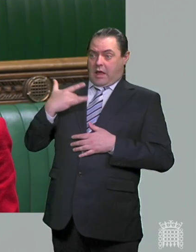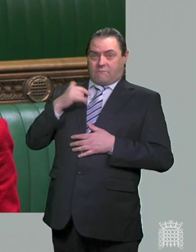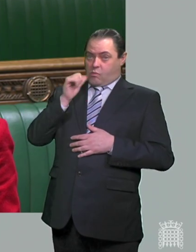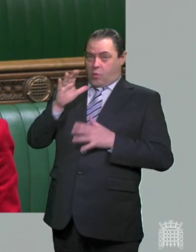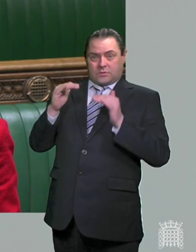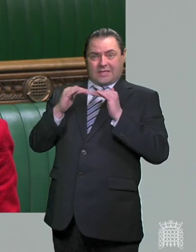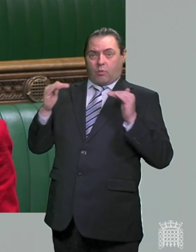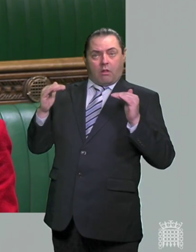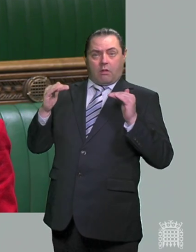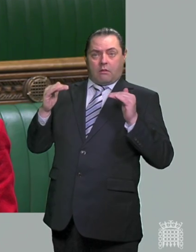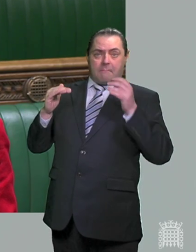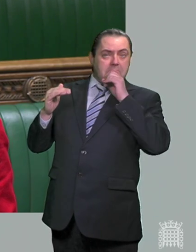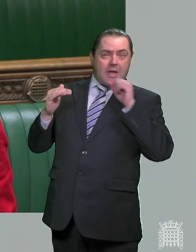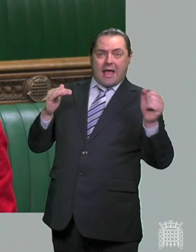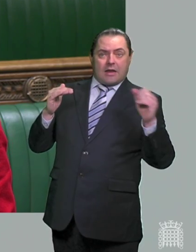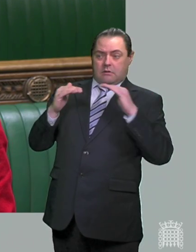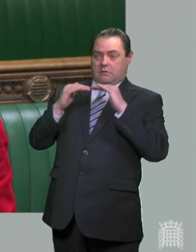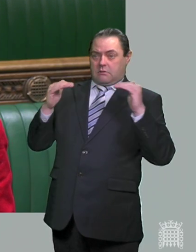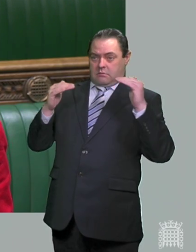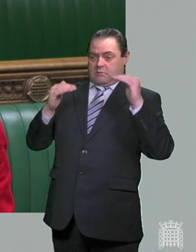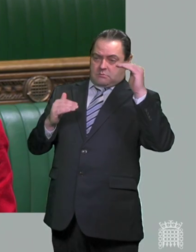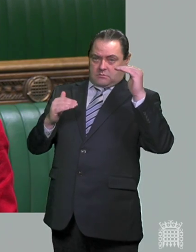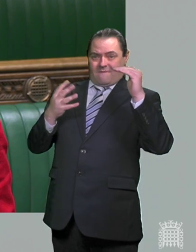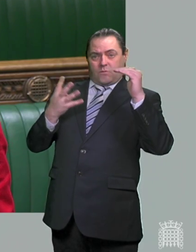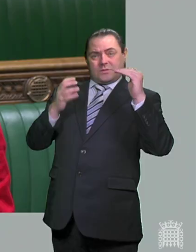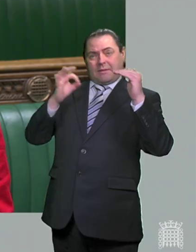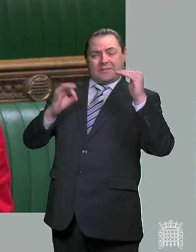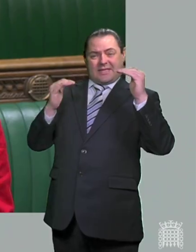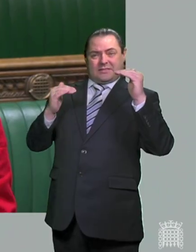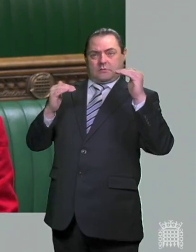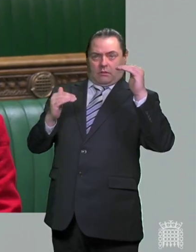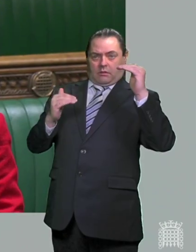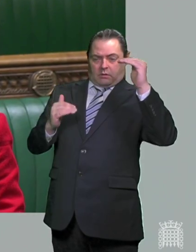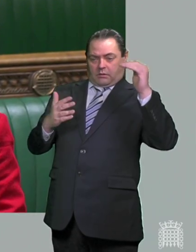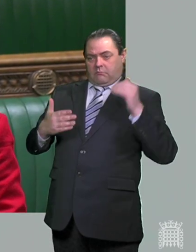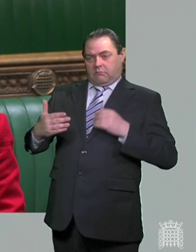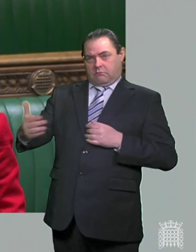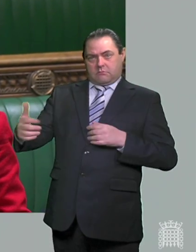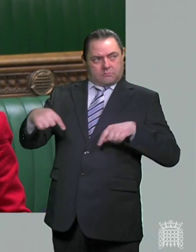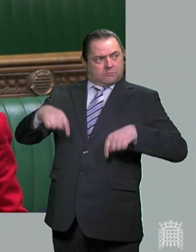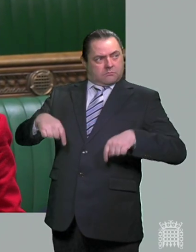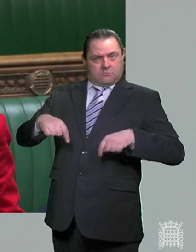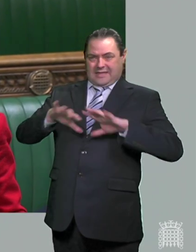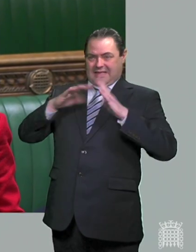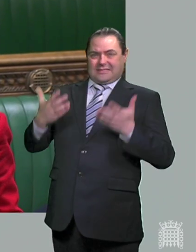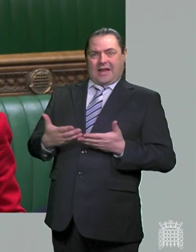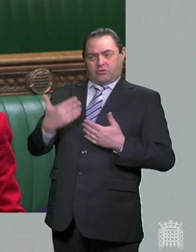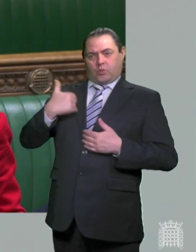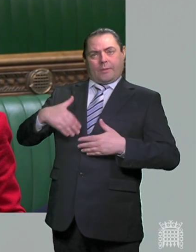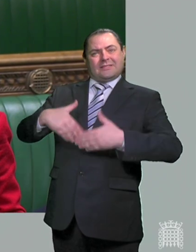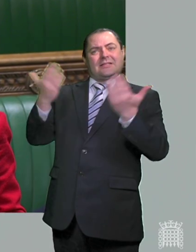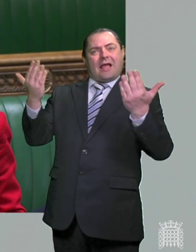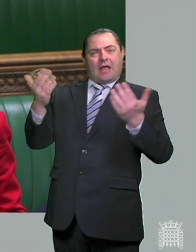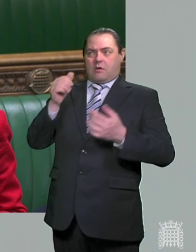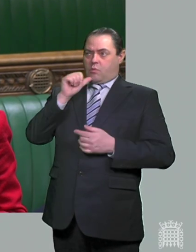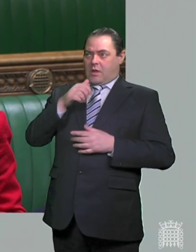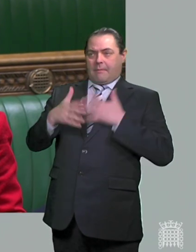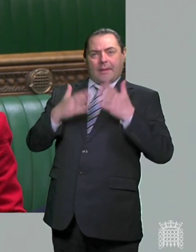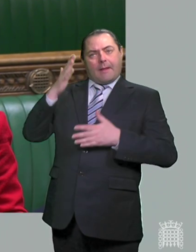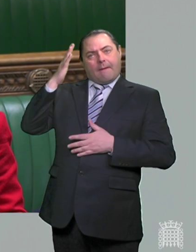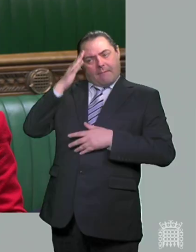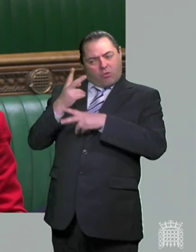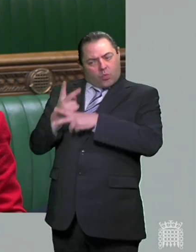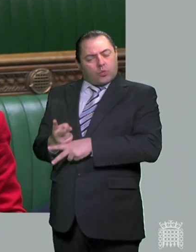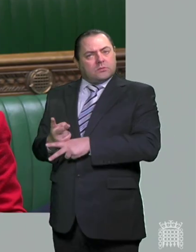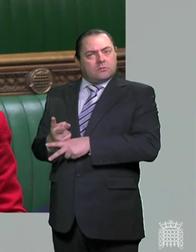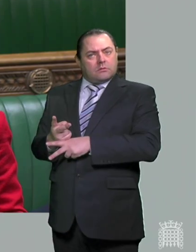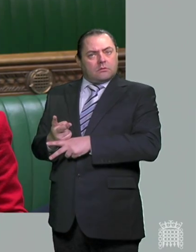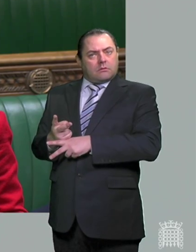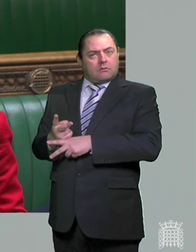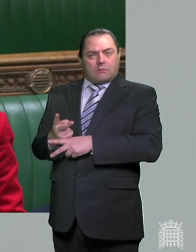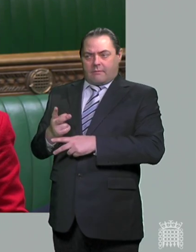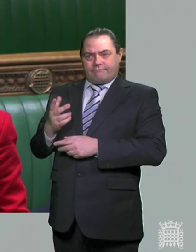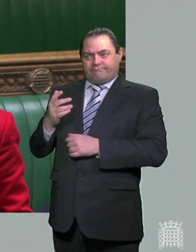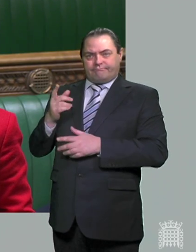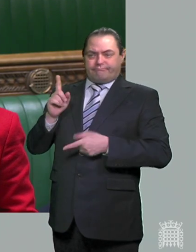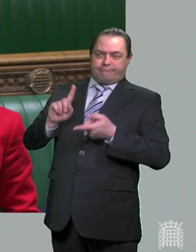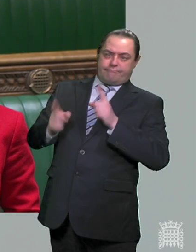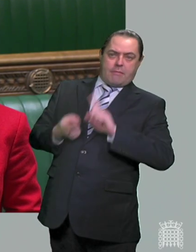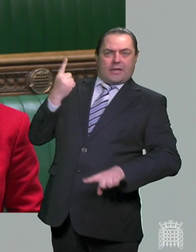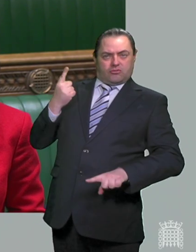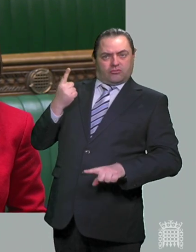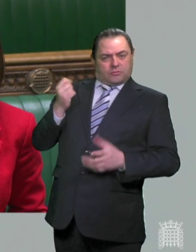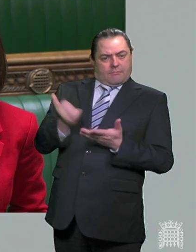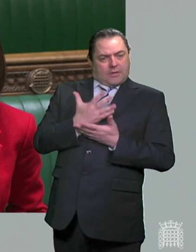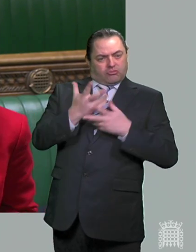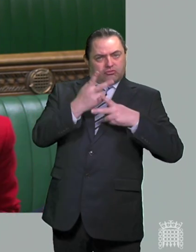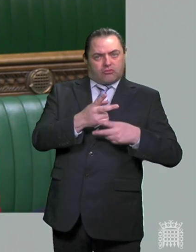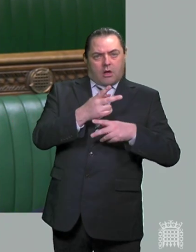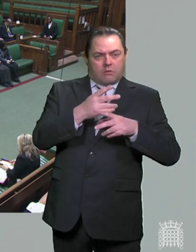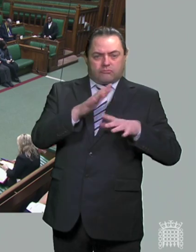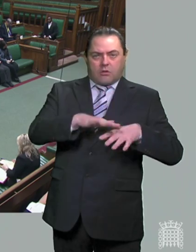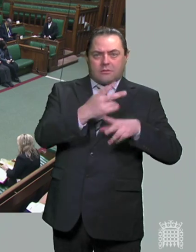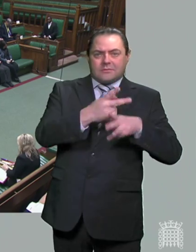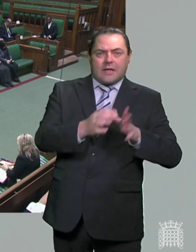With the national gender pay gap at 14% and growing, will the Minister commit this International Women’s Day to ending the motherhood penalty by fixing our broken childcare system and ensuring that every family can access affordable childcare?